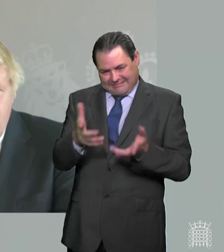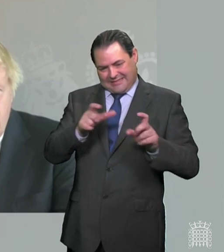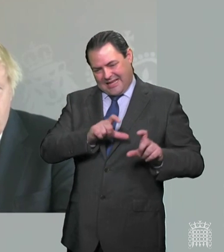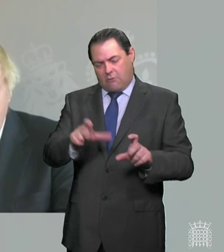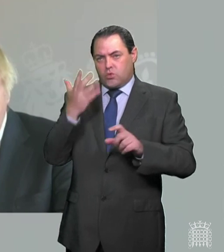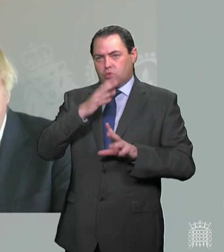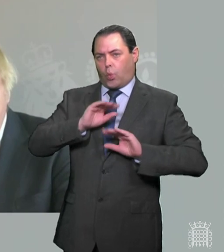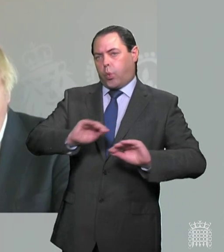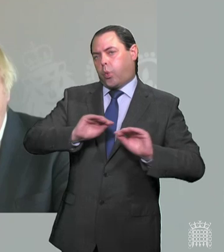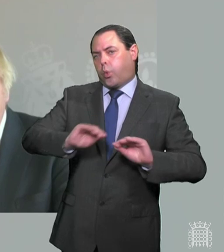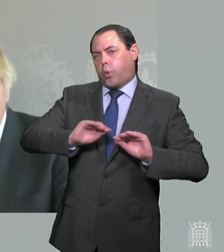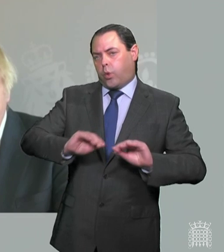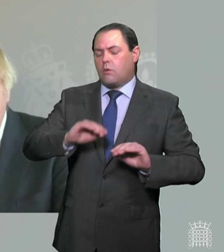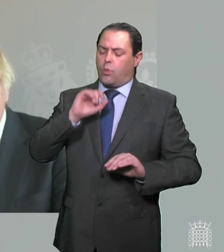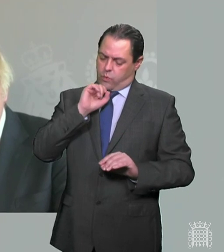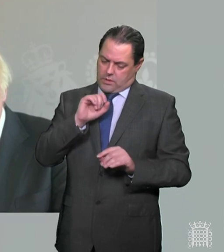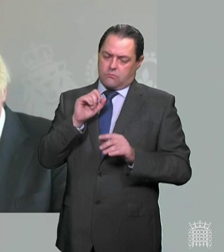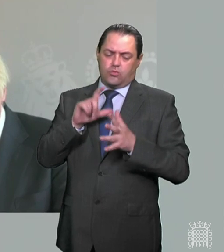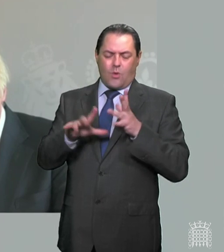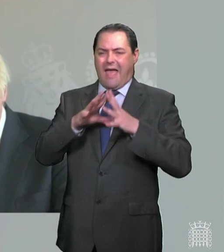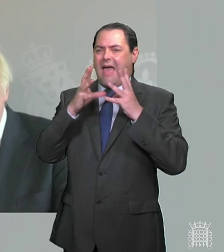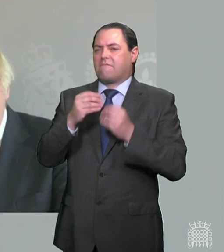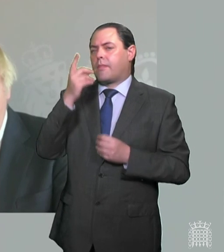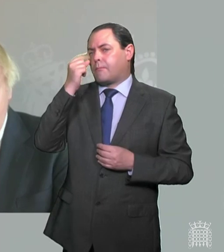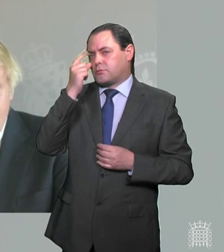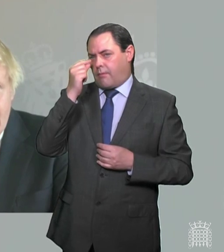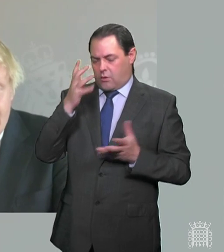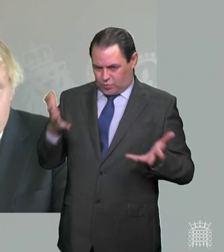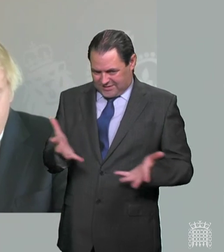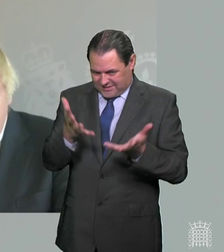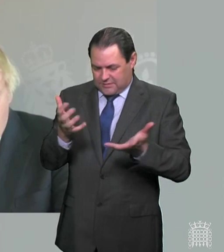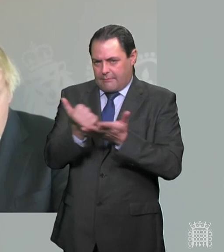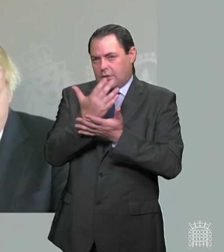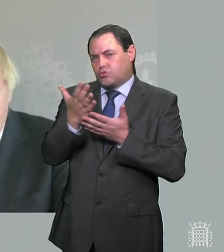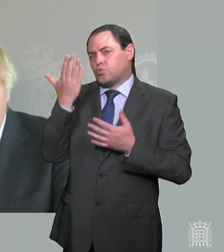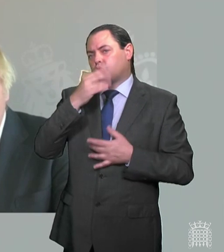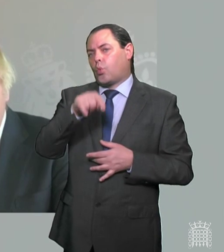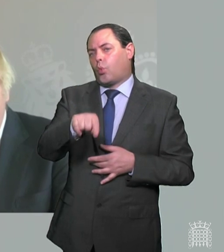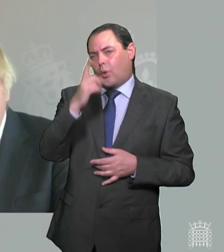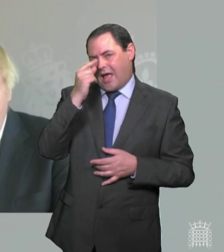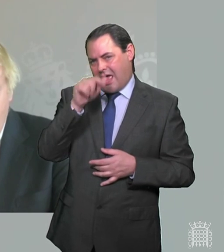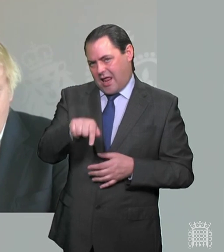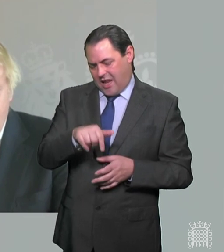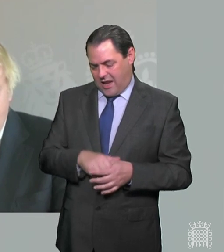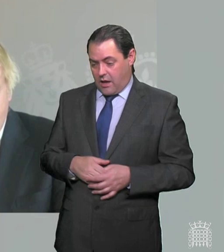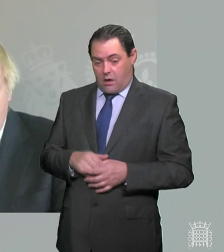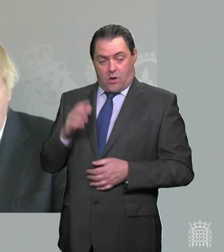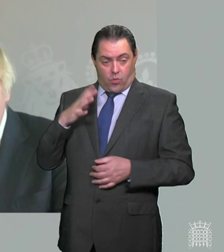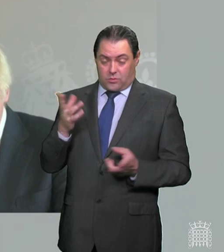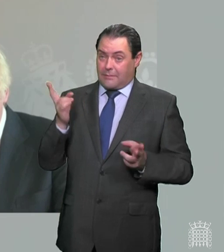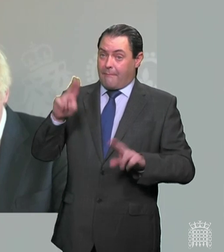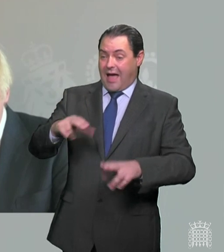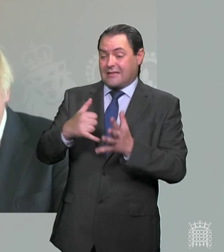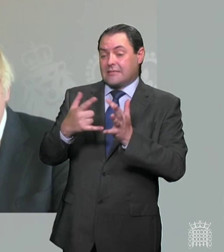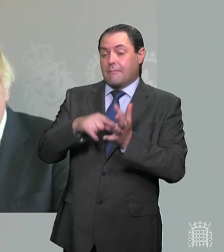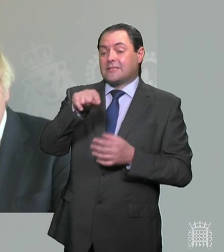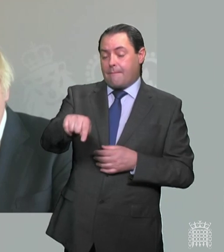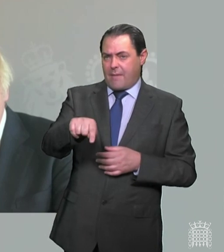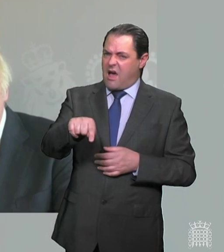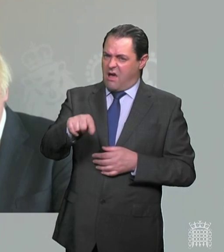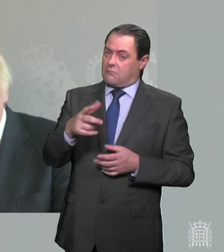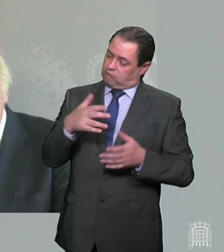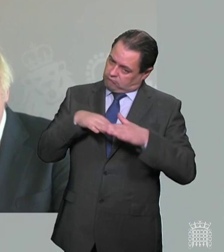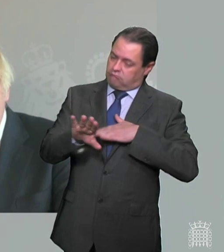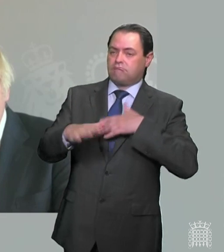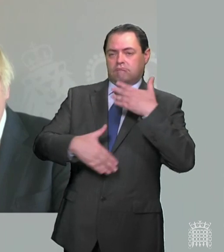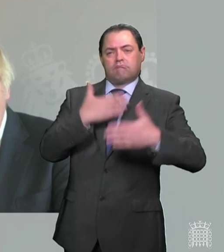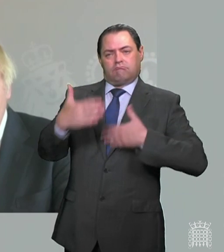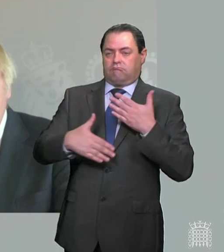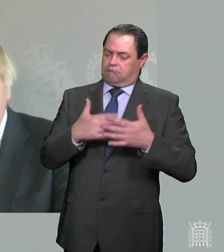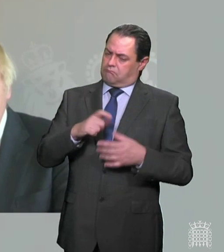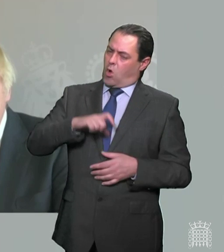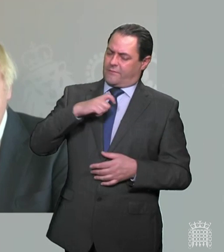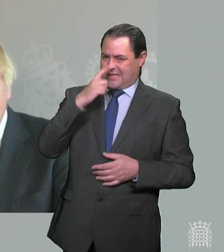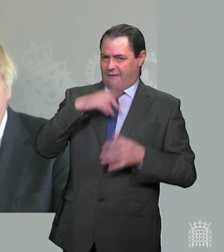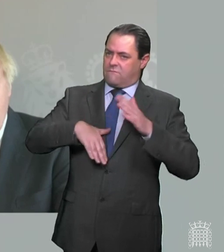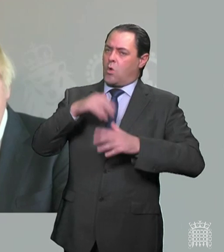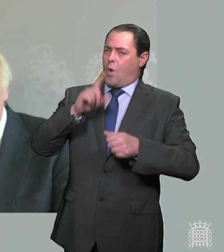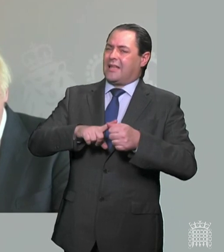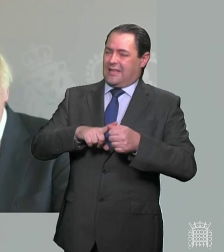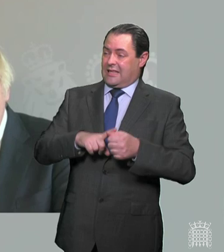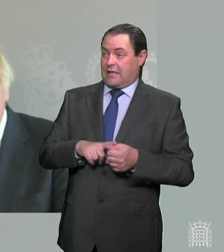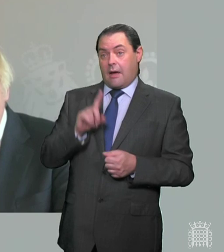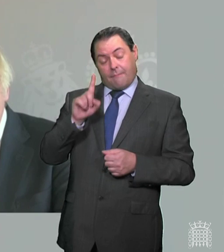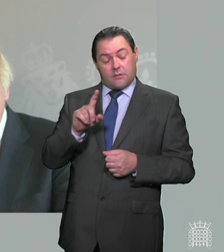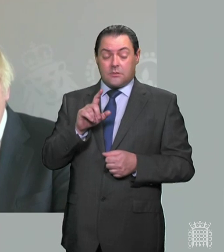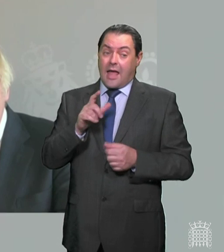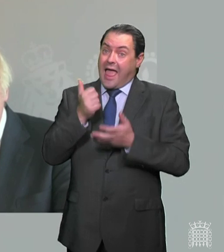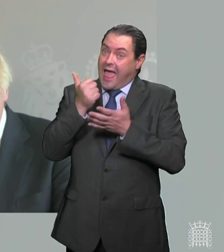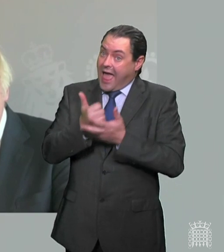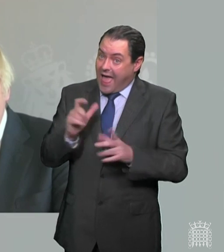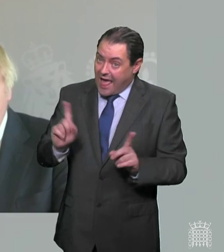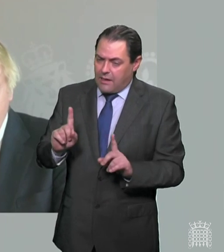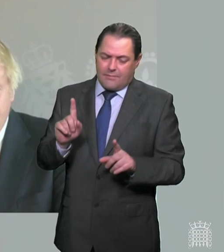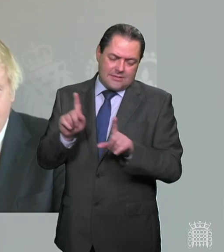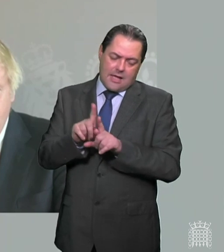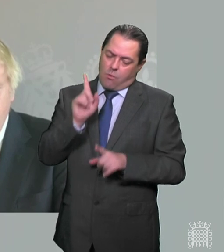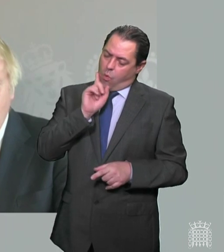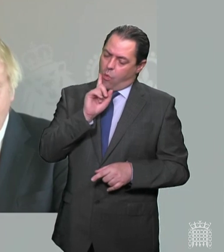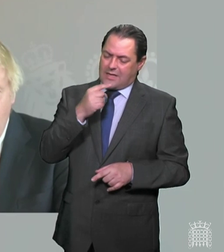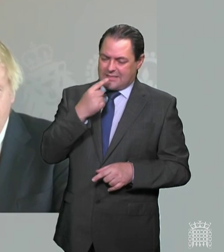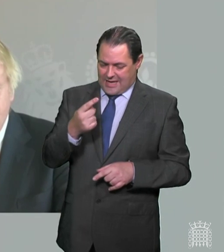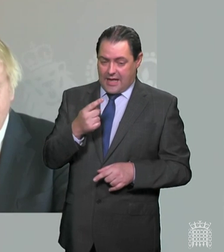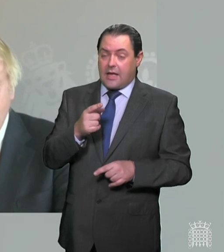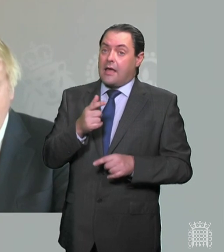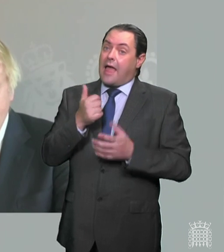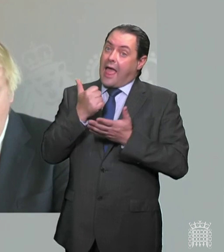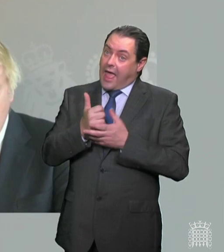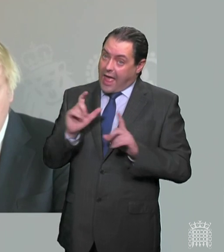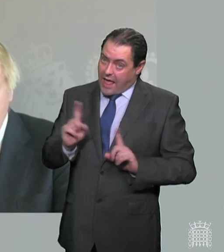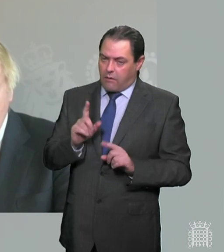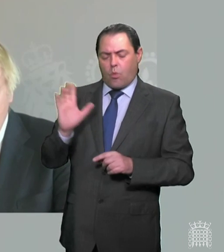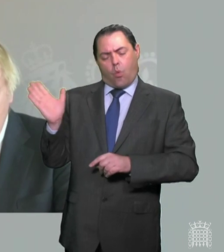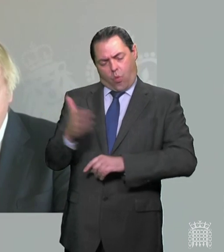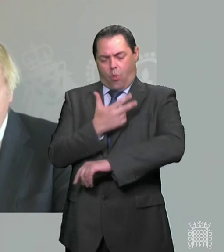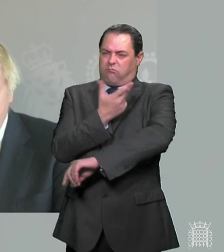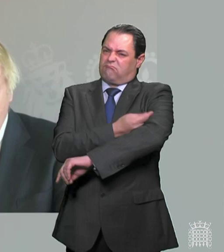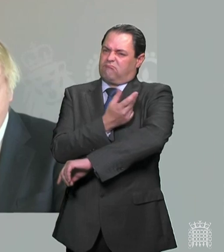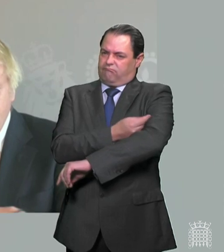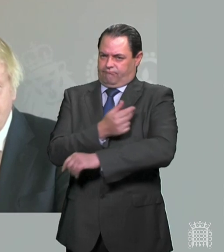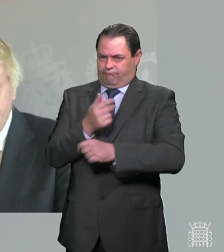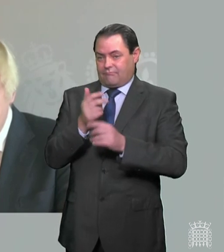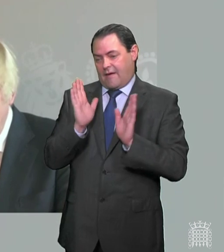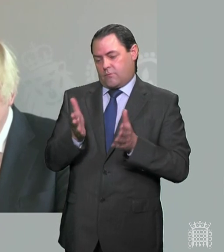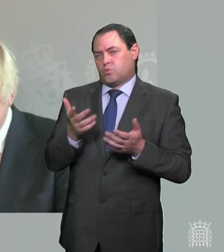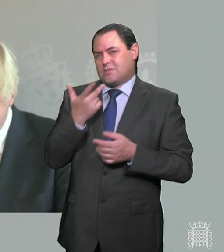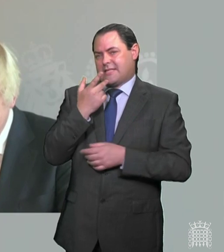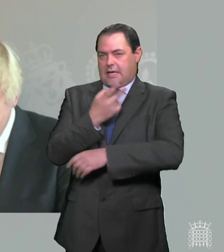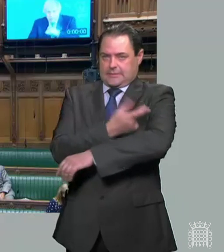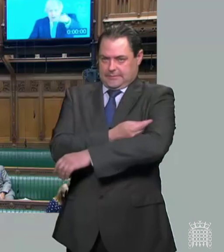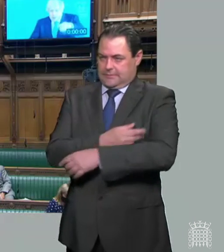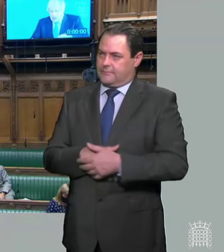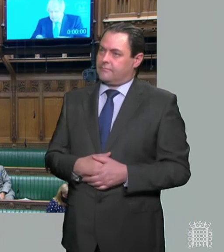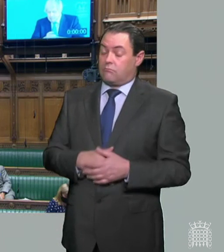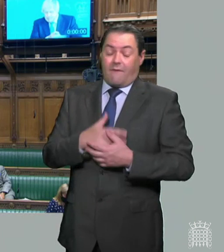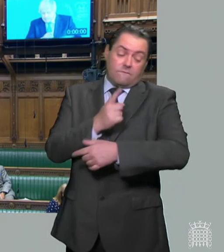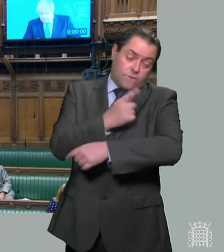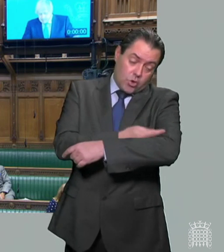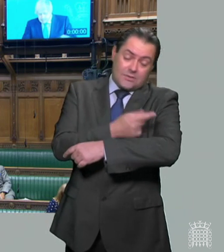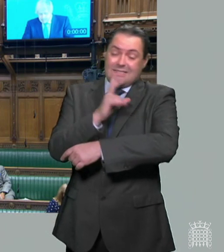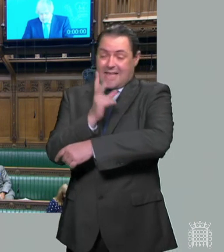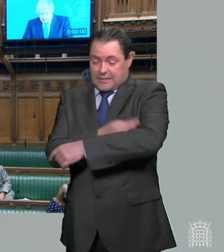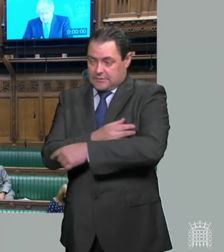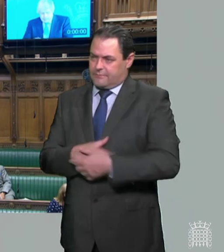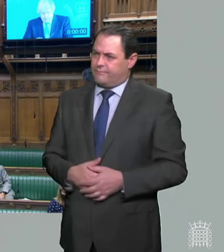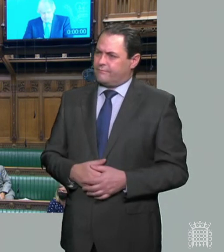We will do everything we can to ensure that we are able to get schools back in September—I have every confidence that we will be able to—but that will be greatly assisted, as I never tire of repeating this afternoon, if everybody goes and gets their second jab, or first jab.